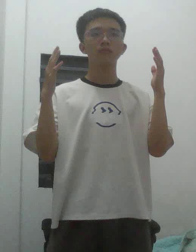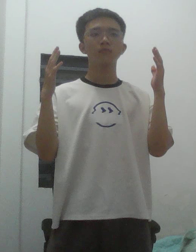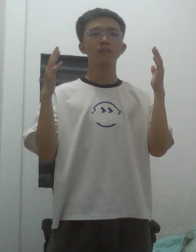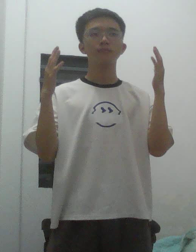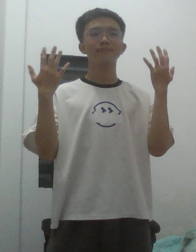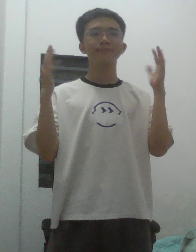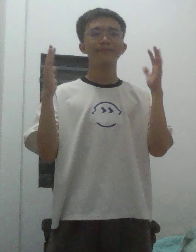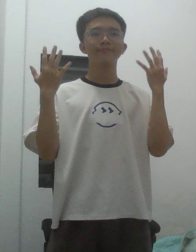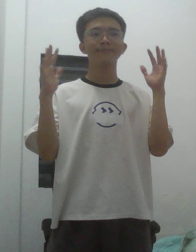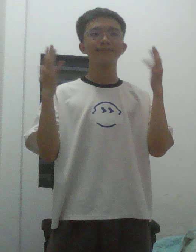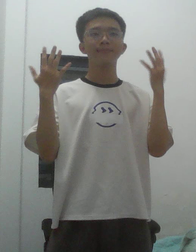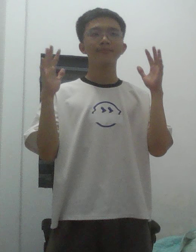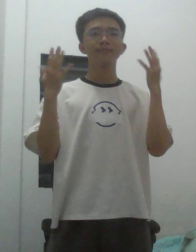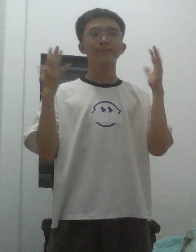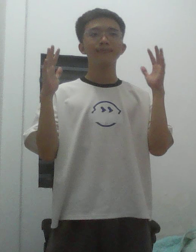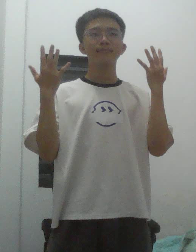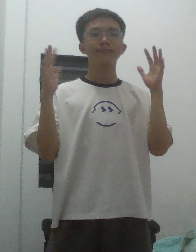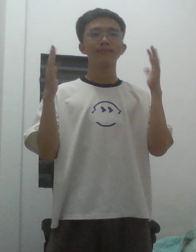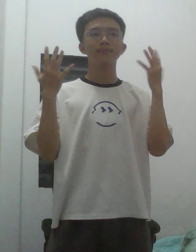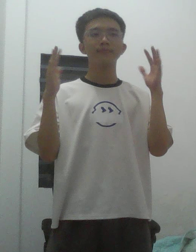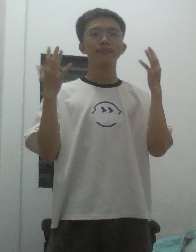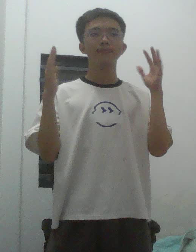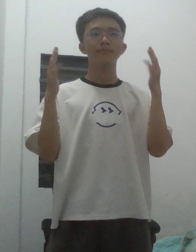vo tay